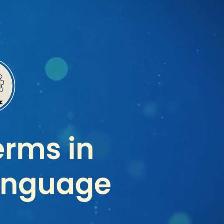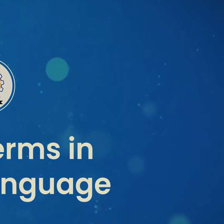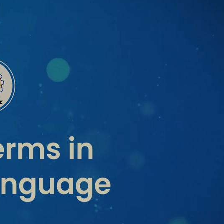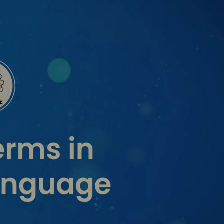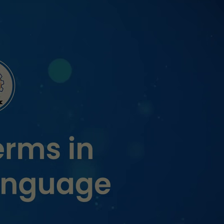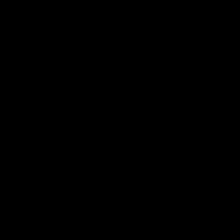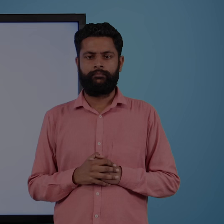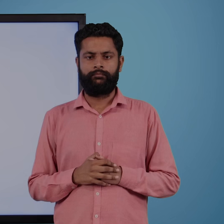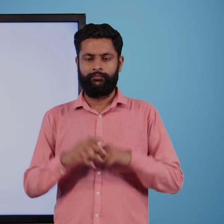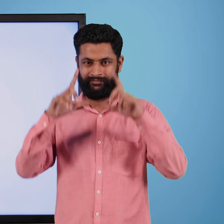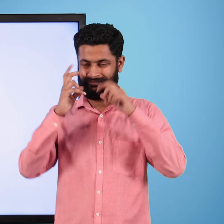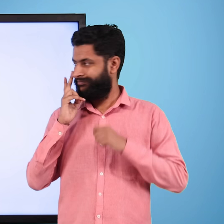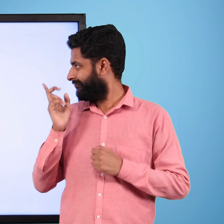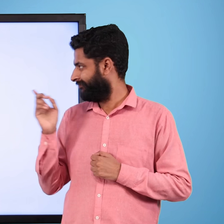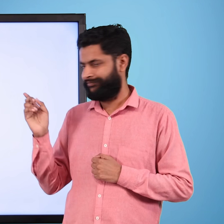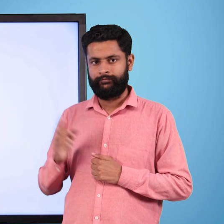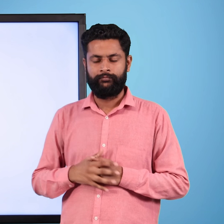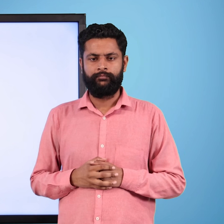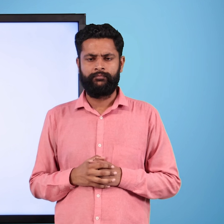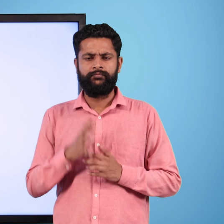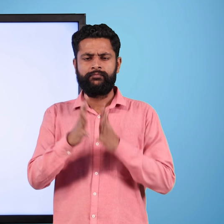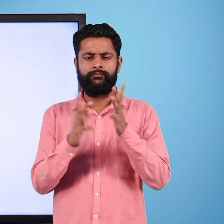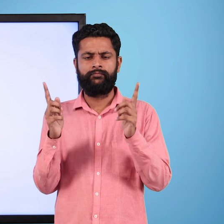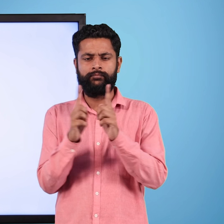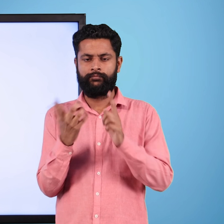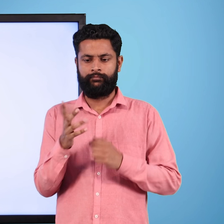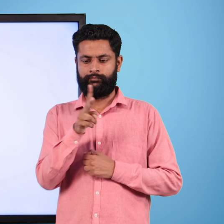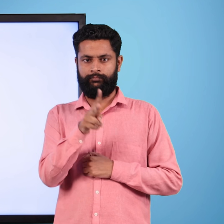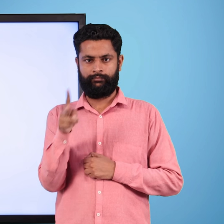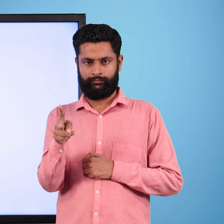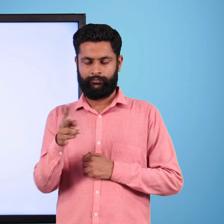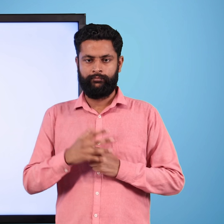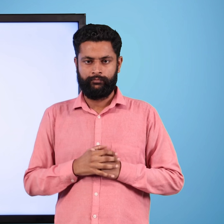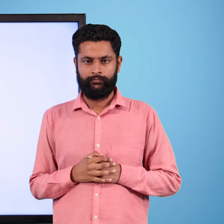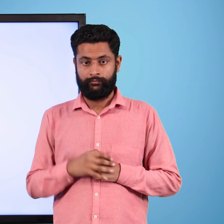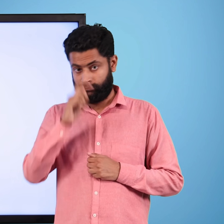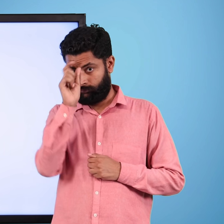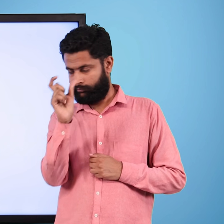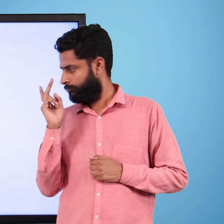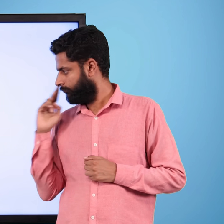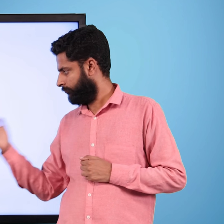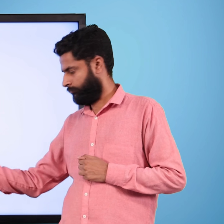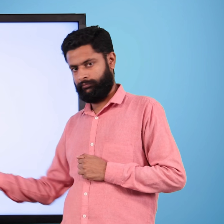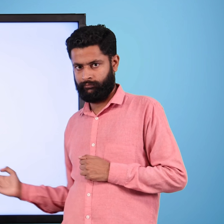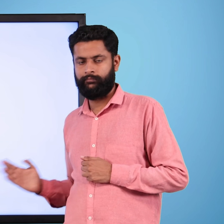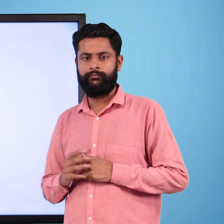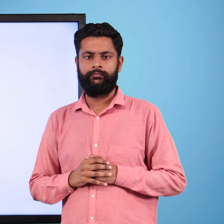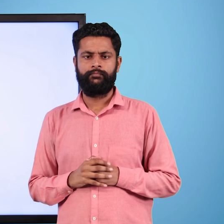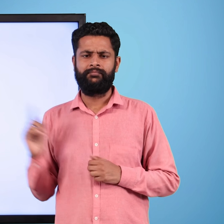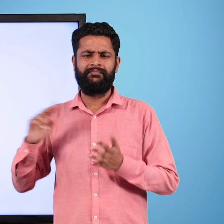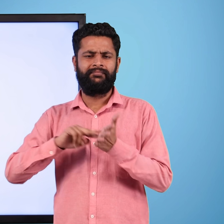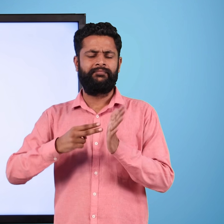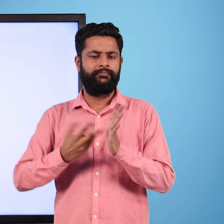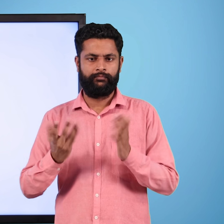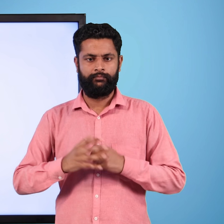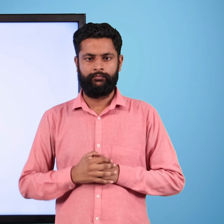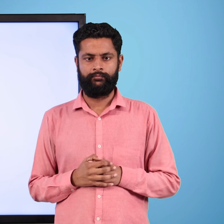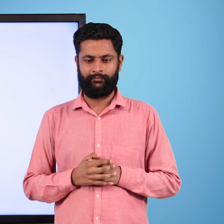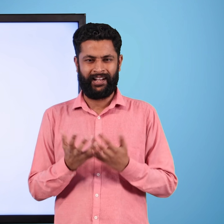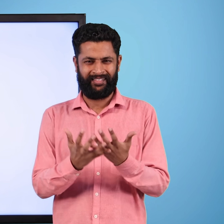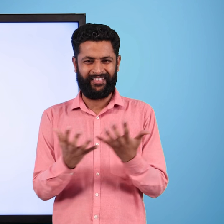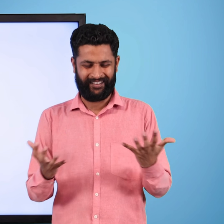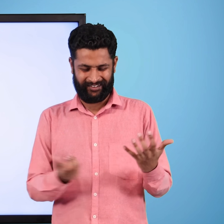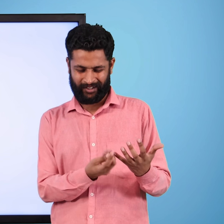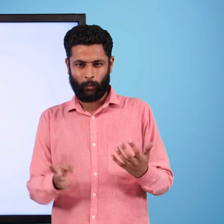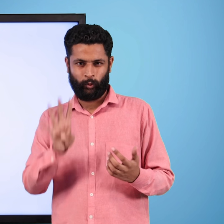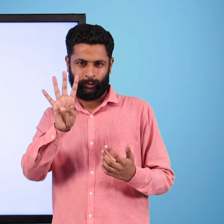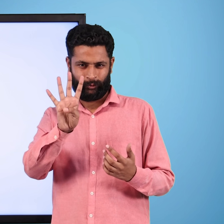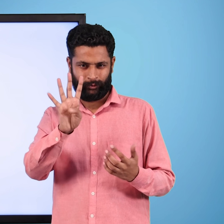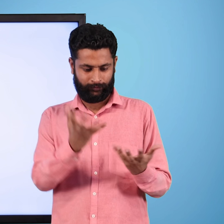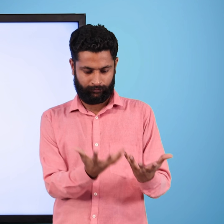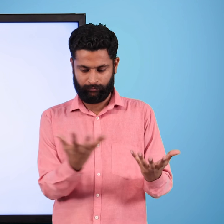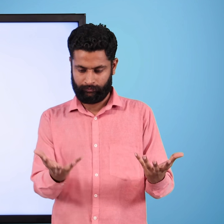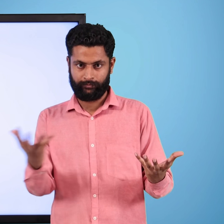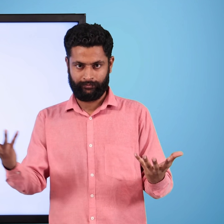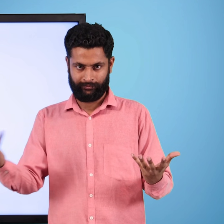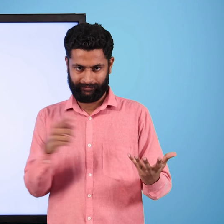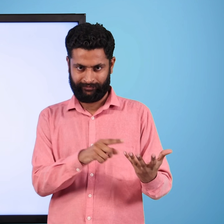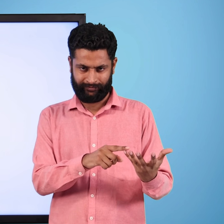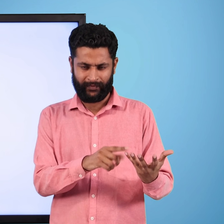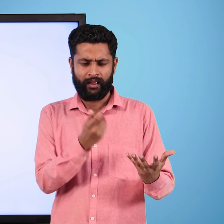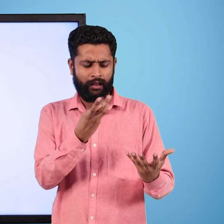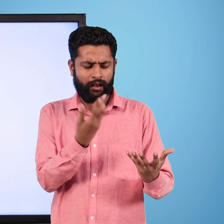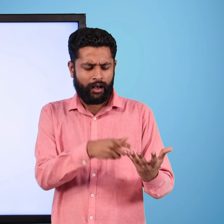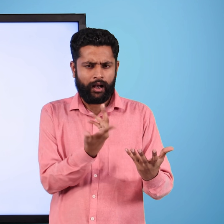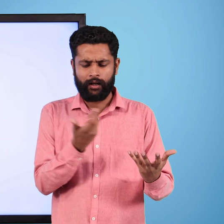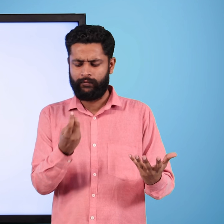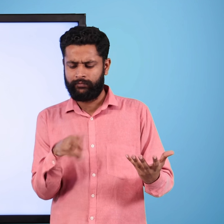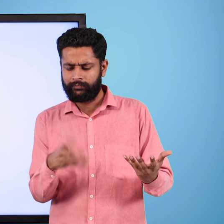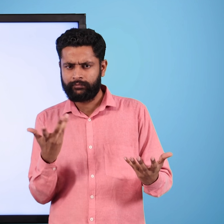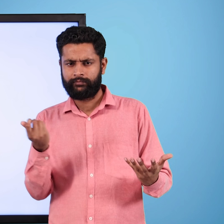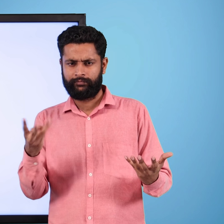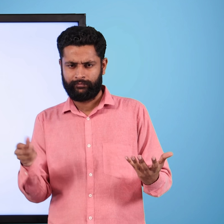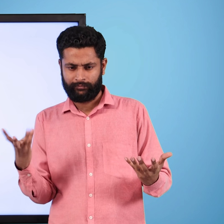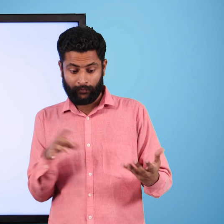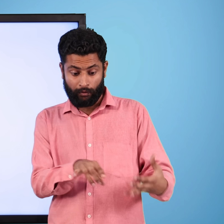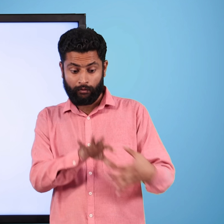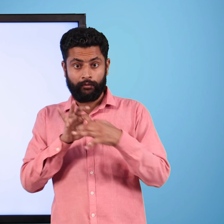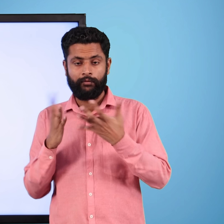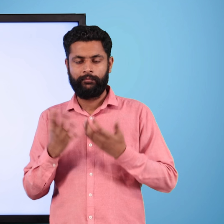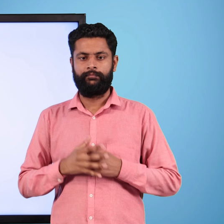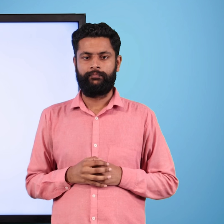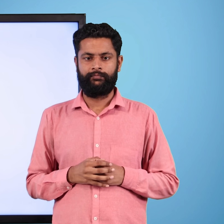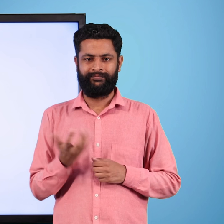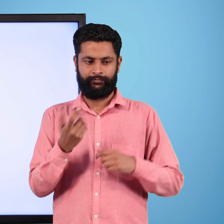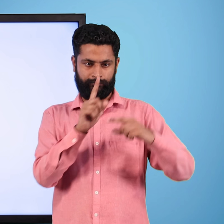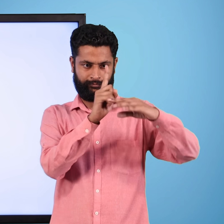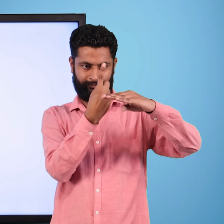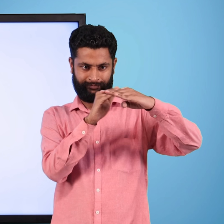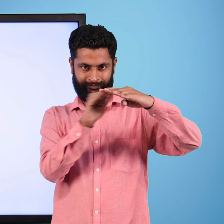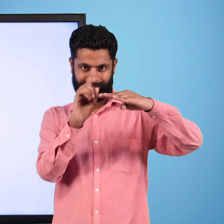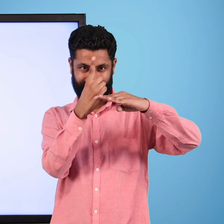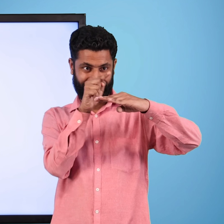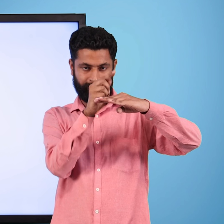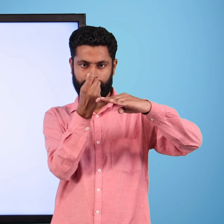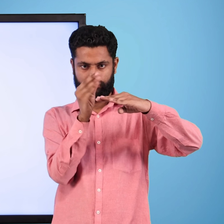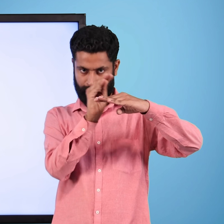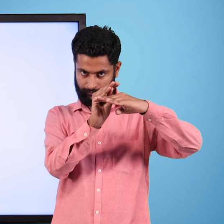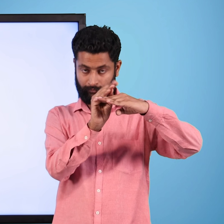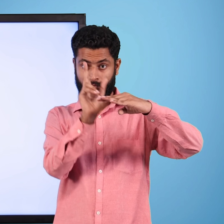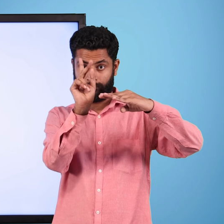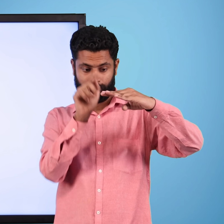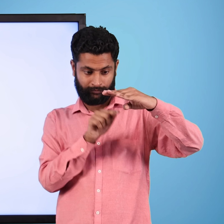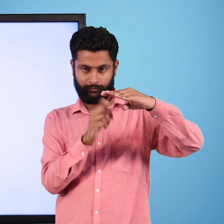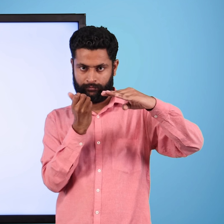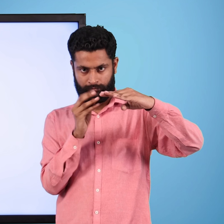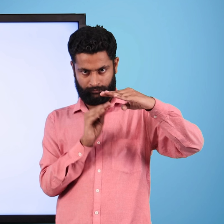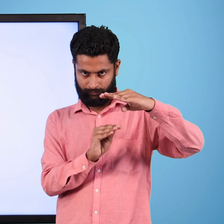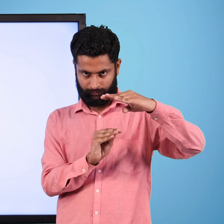proportion This sign means proportion. Four quantities are said to be in proportion, if the ratio of the first and the second quantities